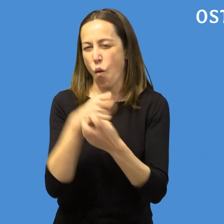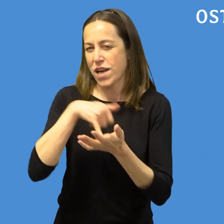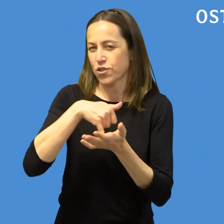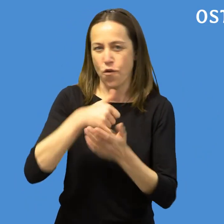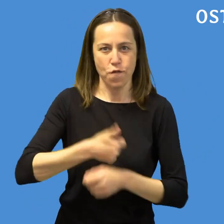debil